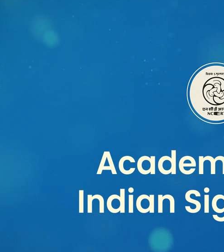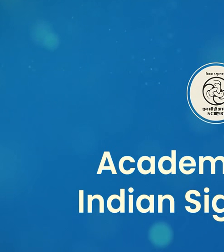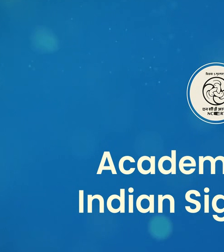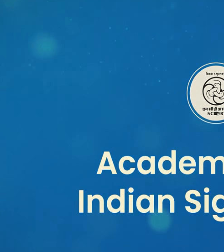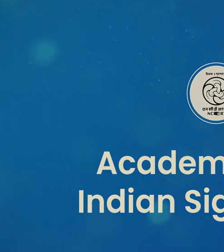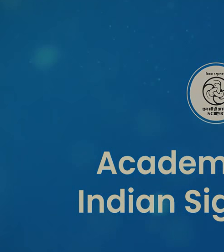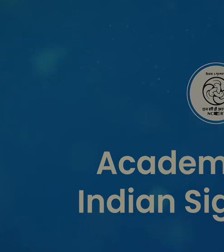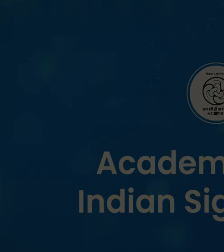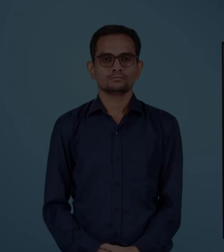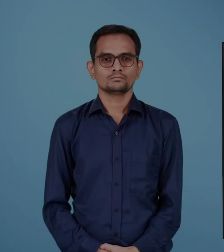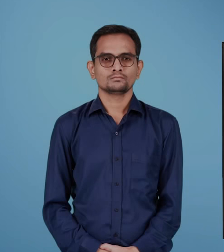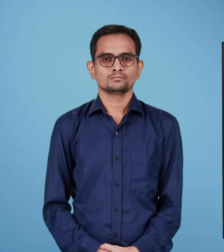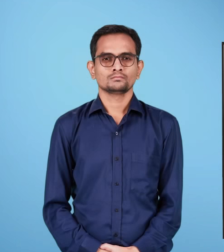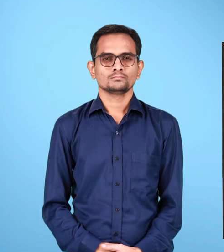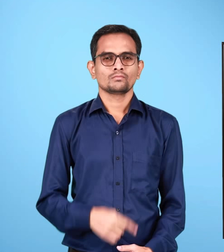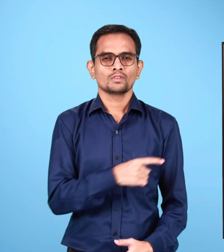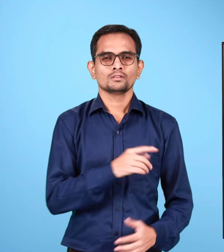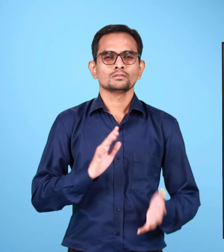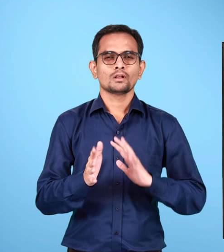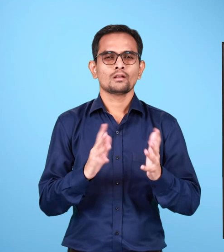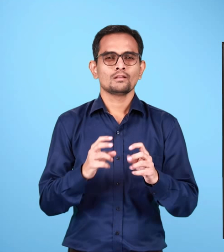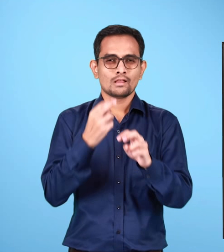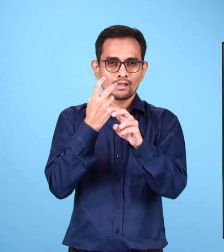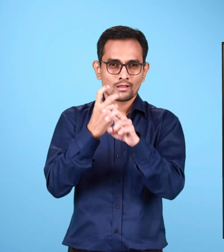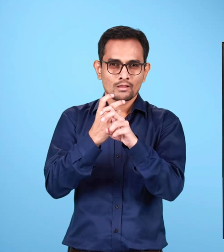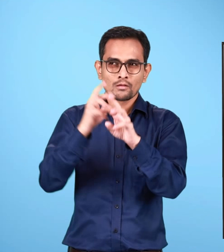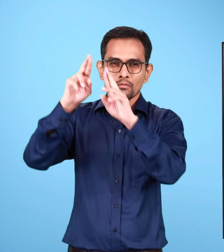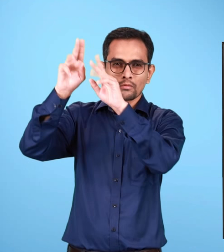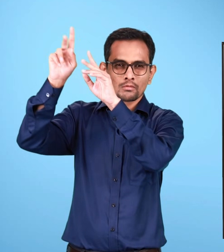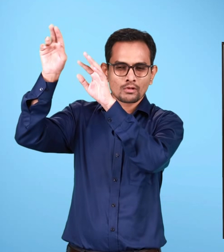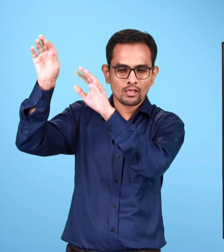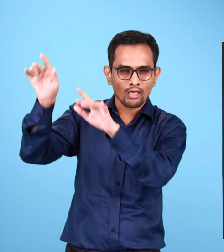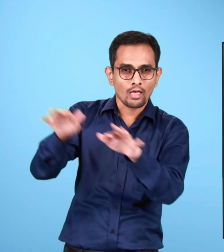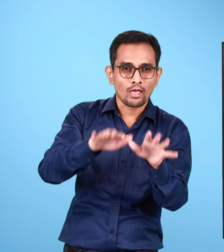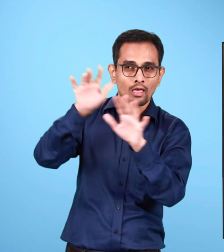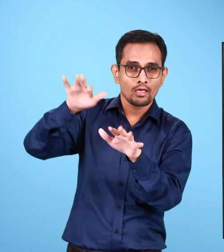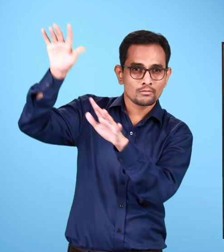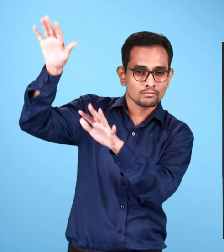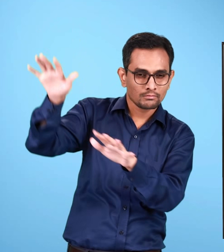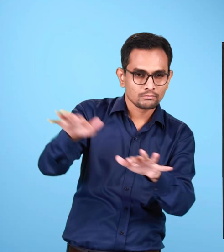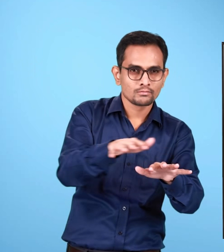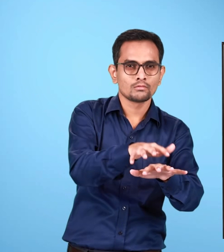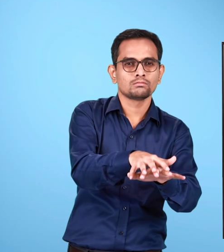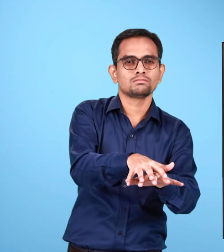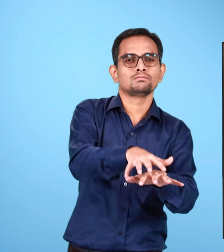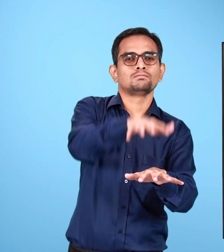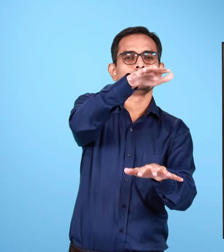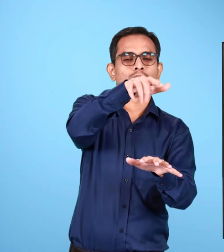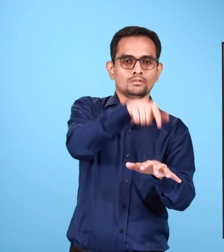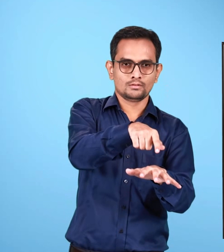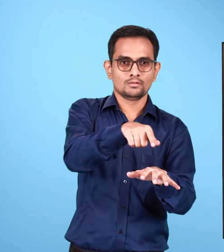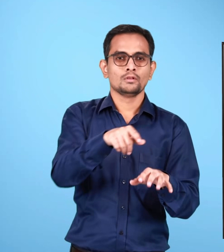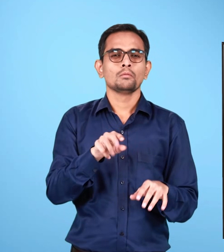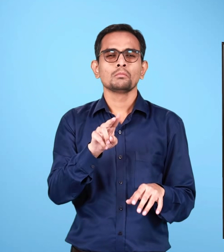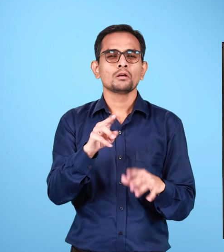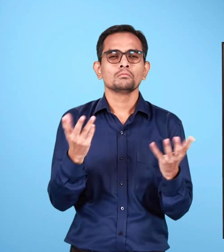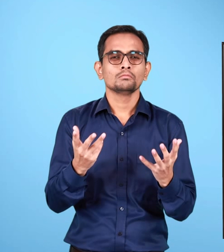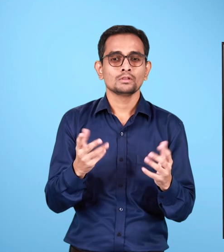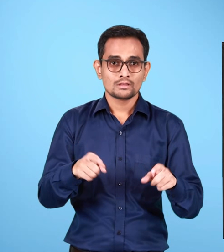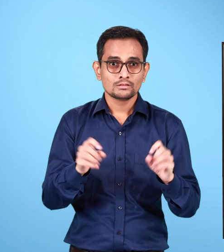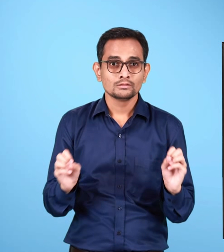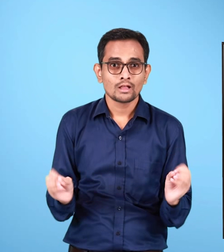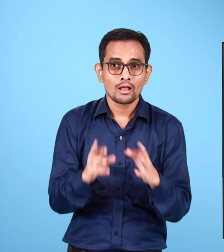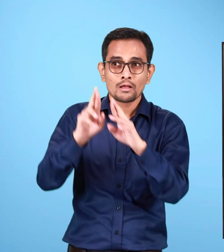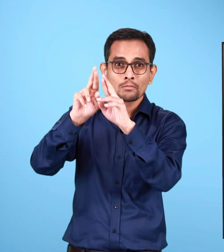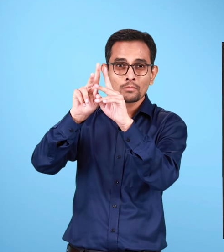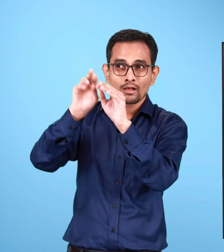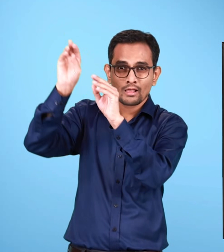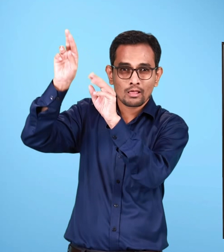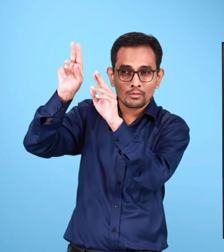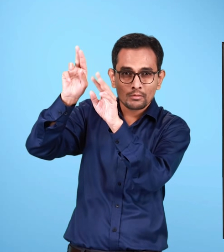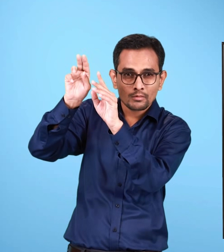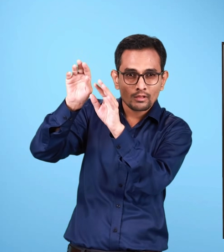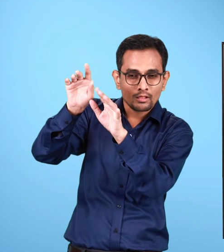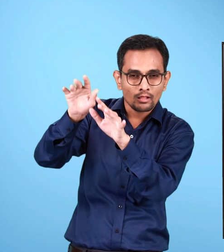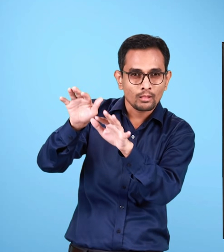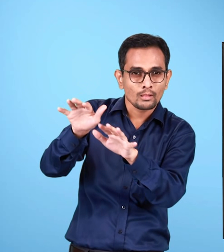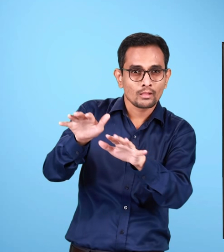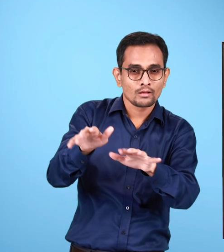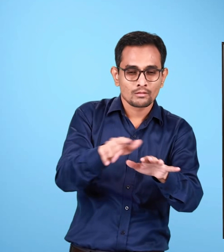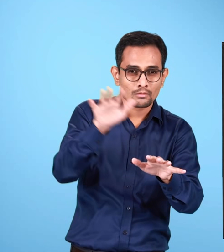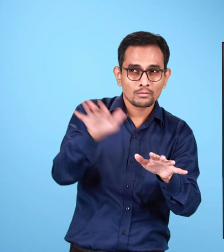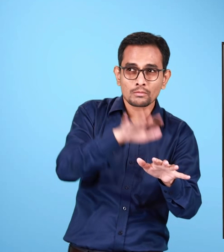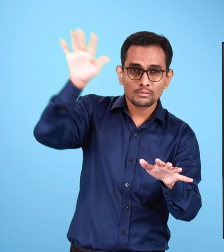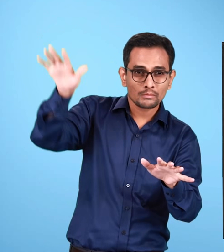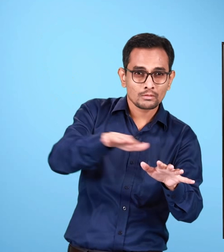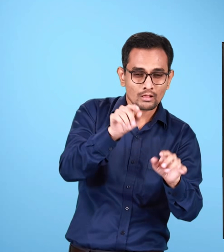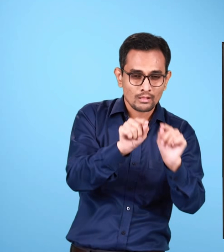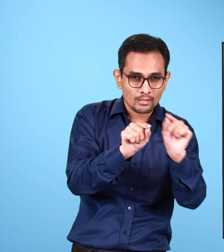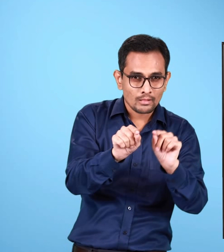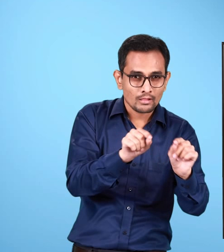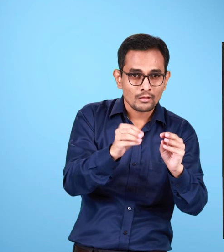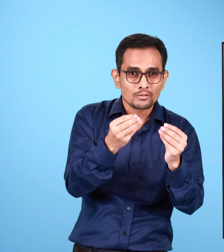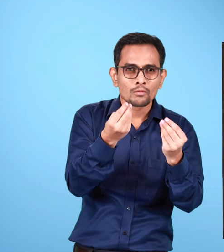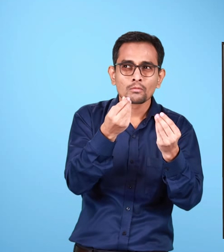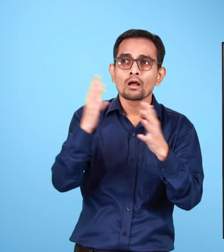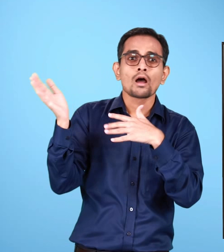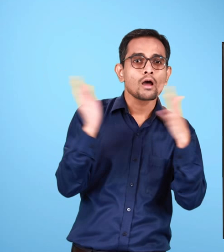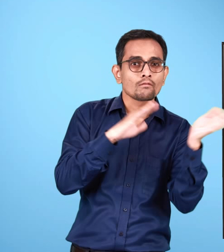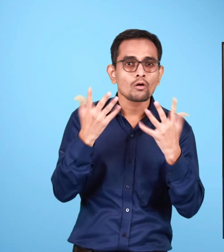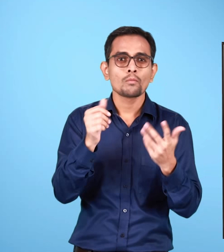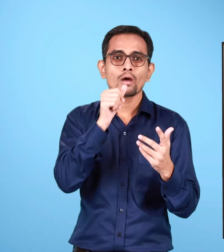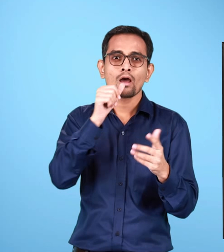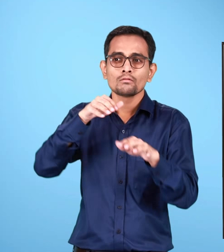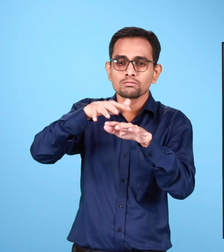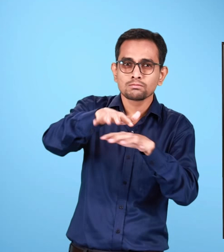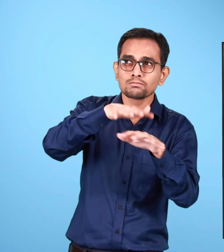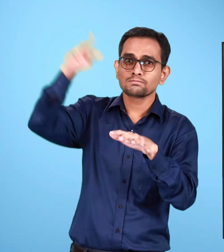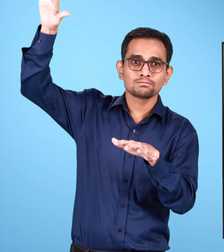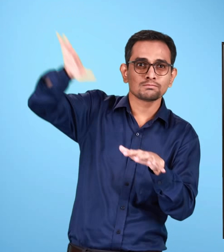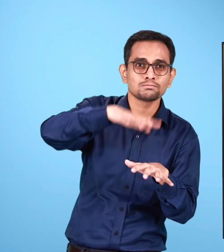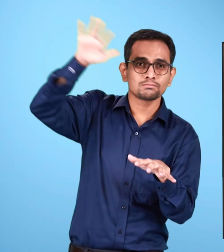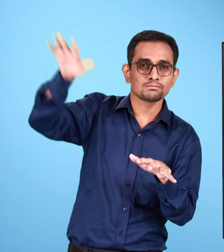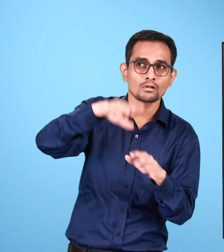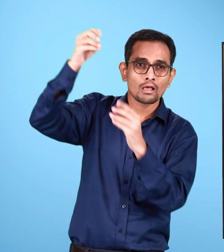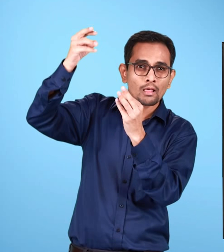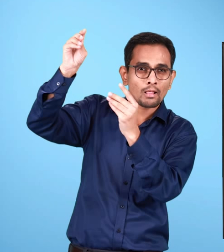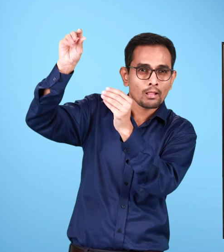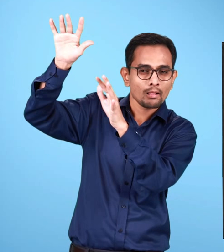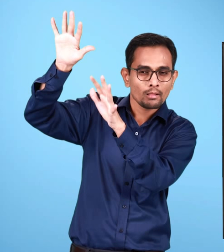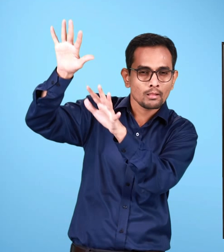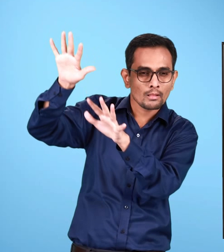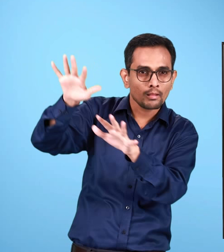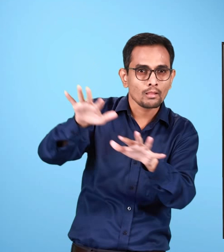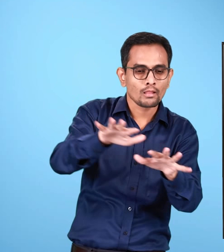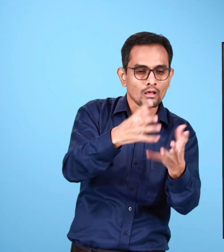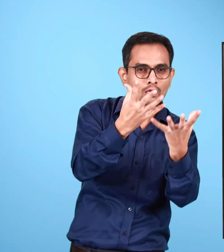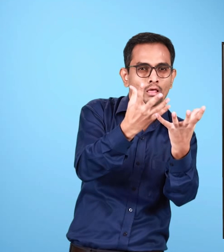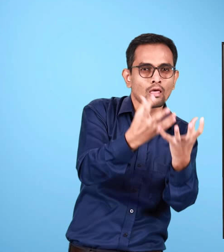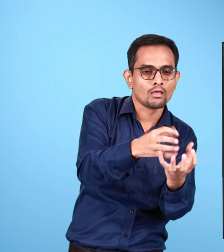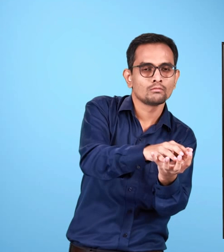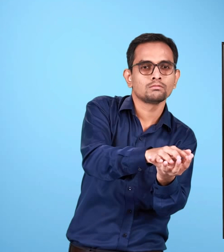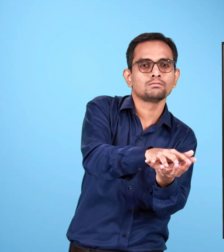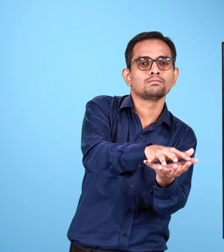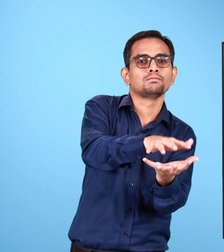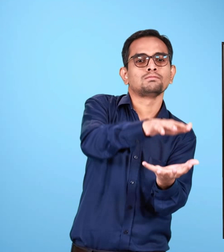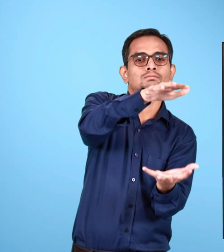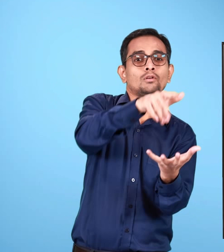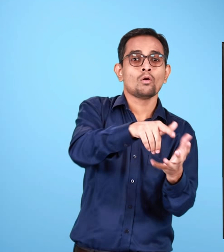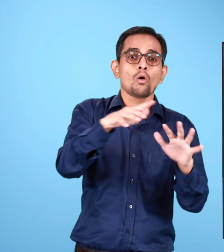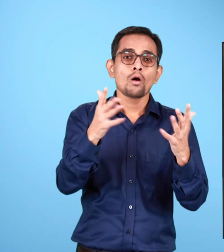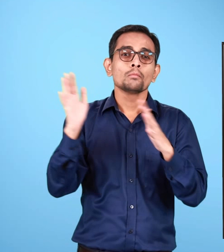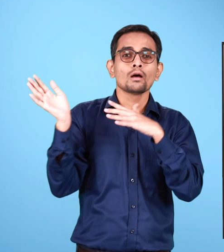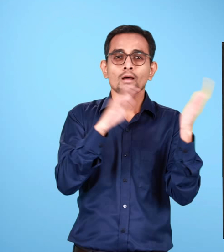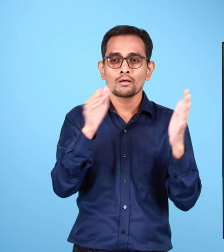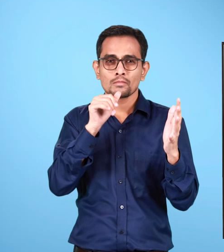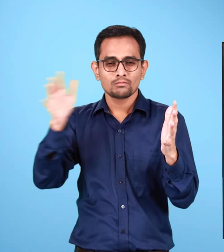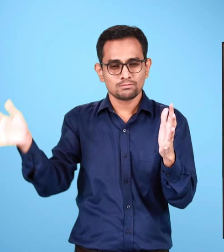Deposition The sign for deposition is this. When erosion takes place, the eroded material is carried away or transported by water, wind, etc. and eventually deposited at a different location.